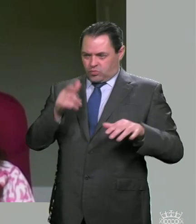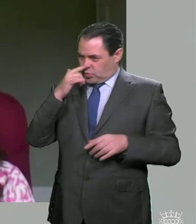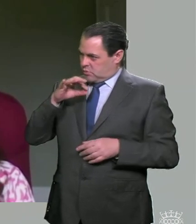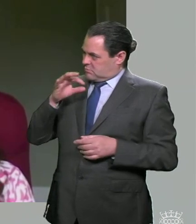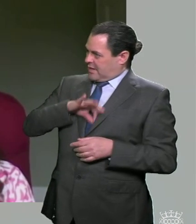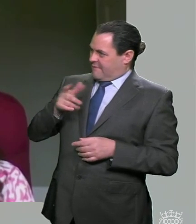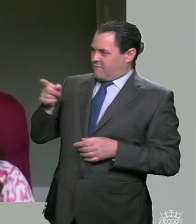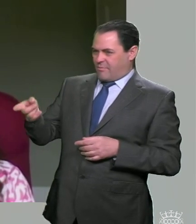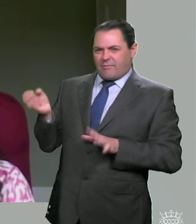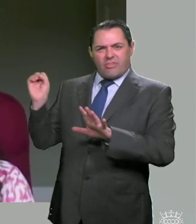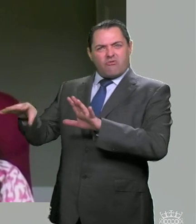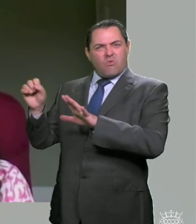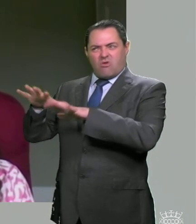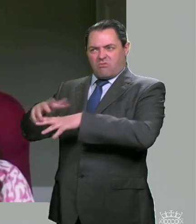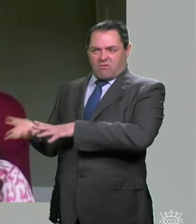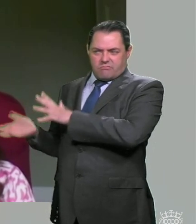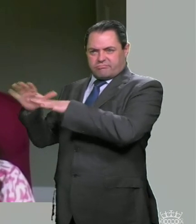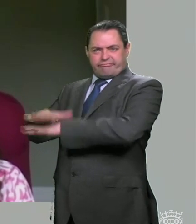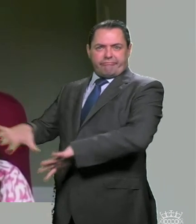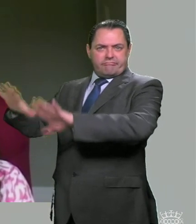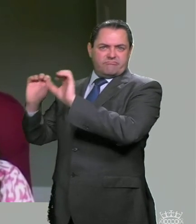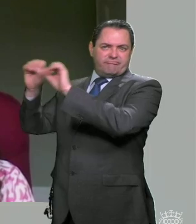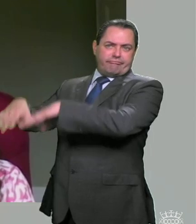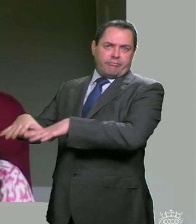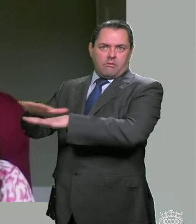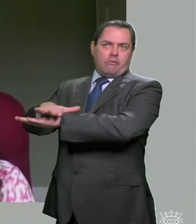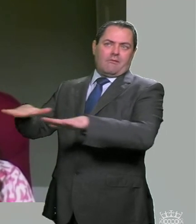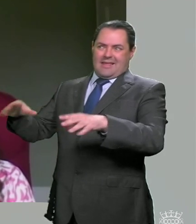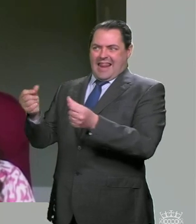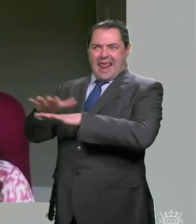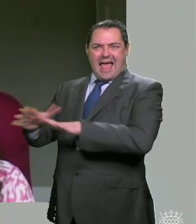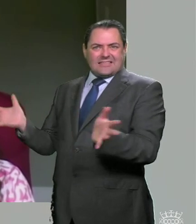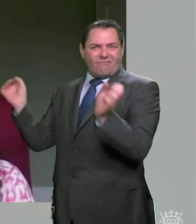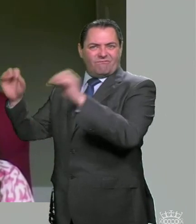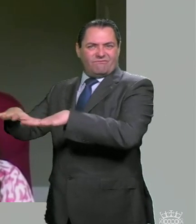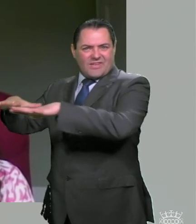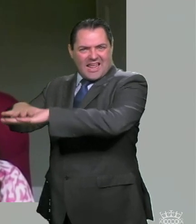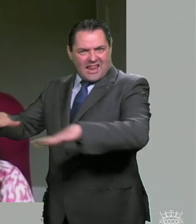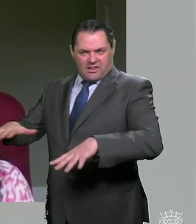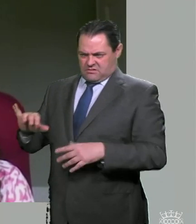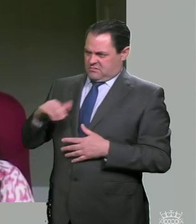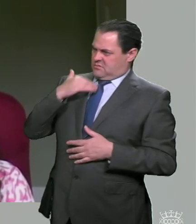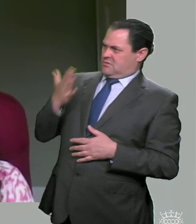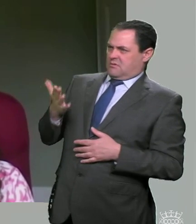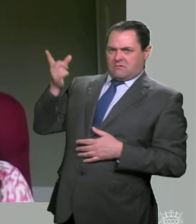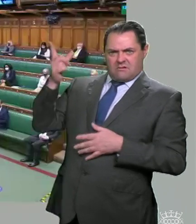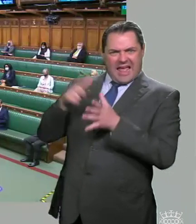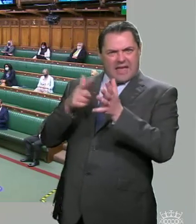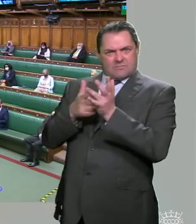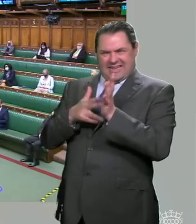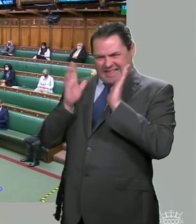Will the Prime Minister join me today in unequivocally condemning that appalling practice by Amazon?